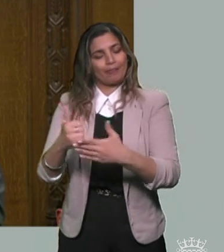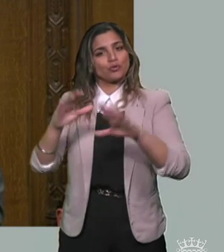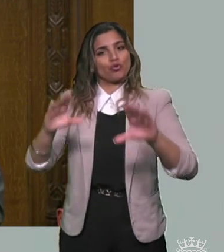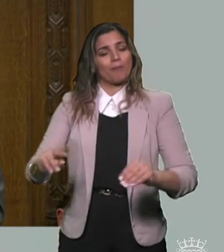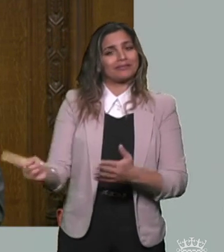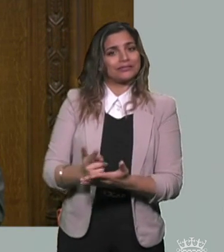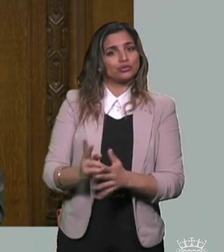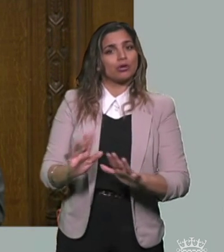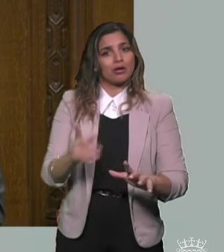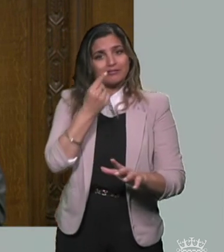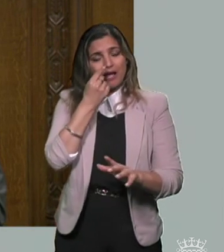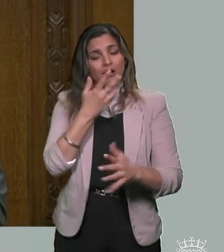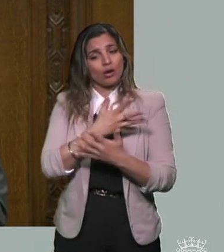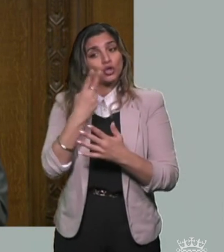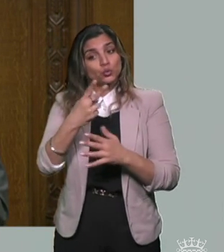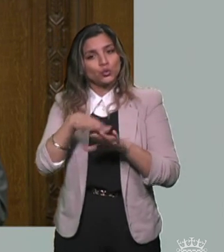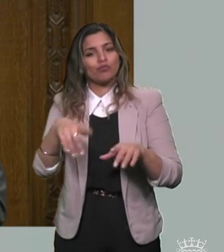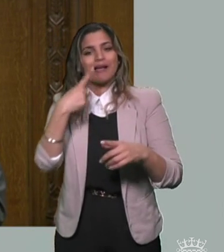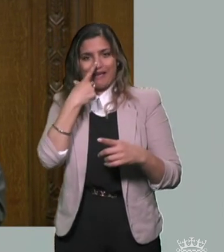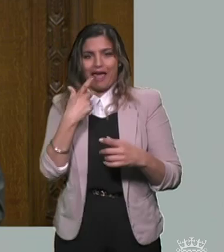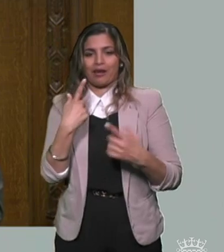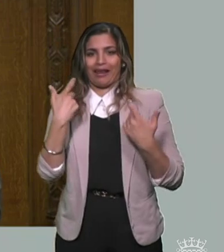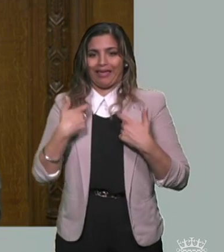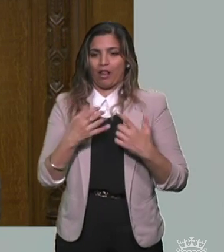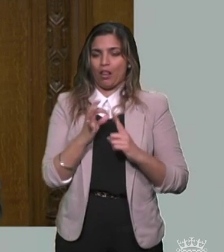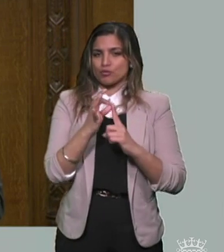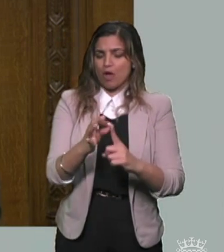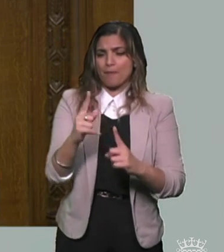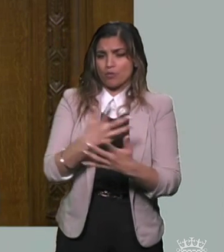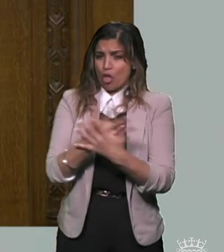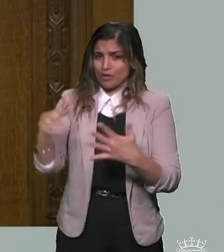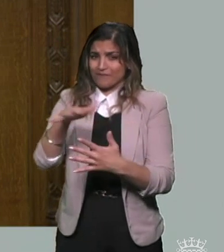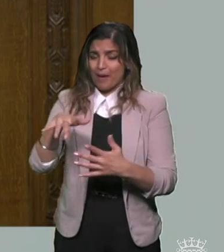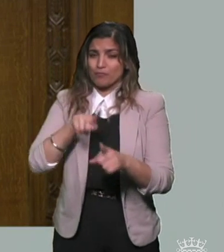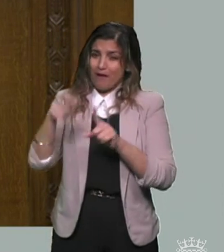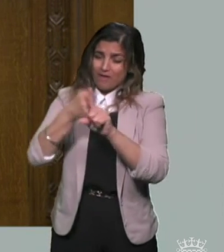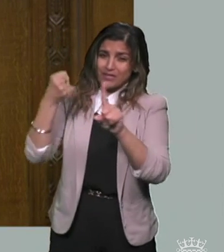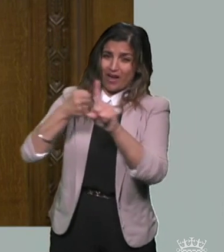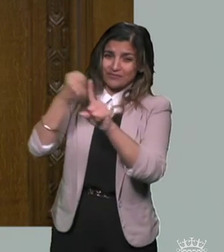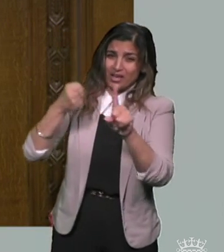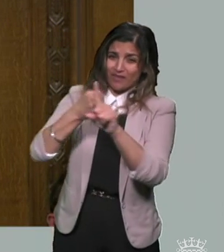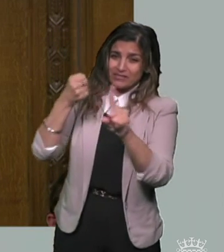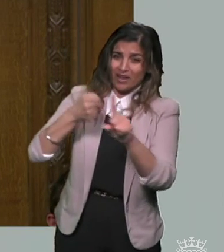The rest of those children’s families have to beg, borrow and scrape to try to pay for that prescription issued by a consultant.